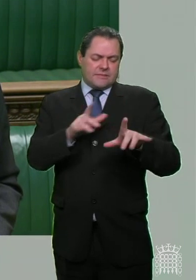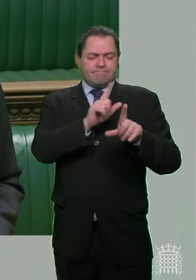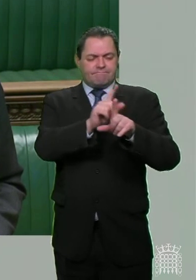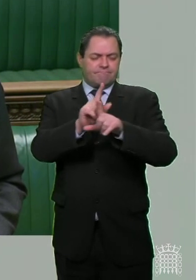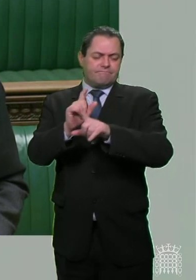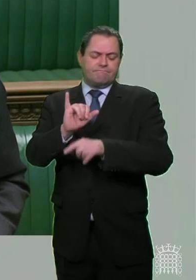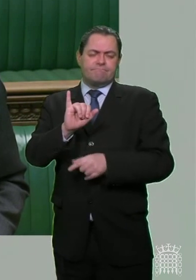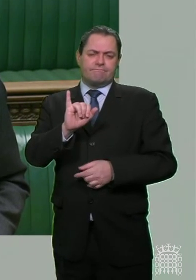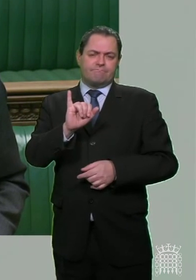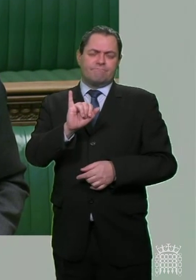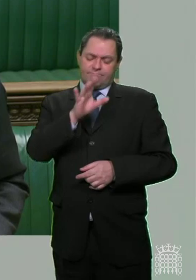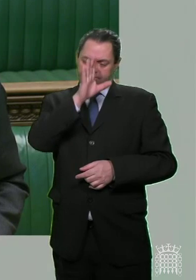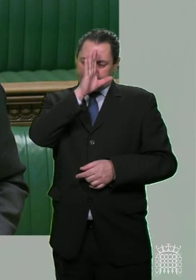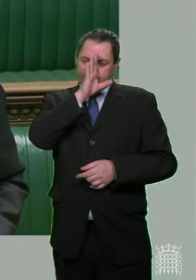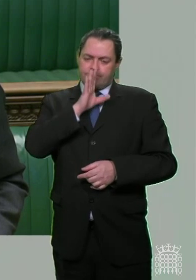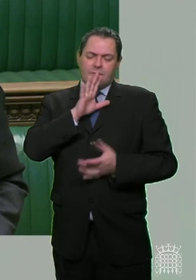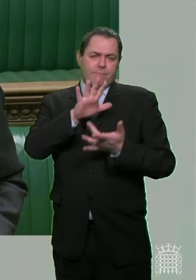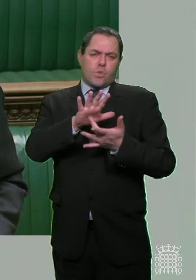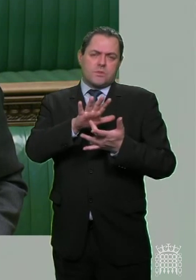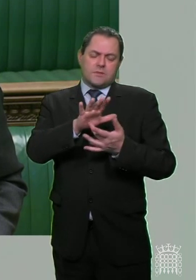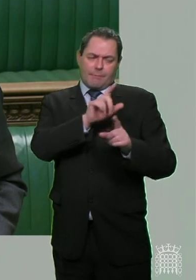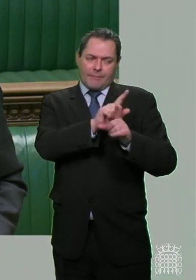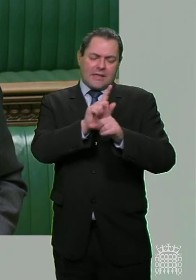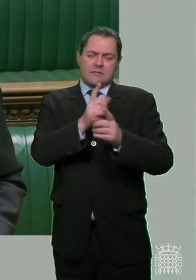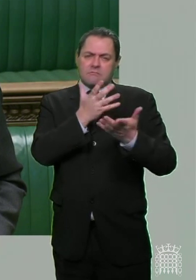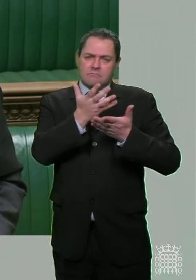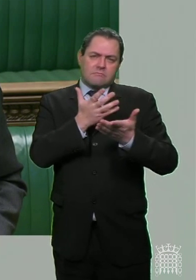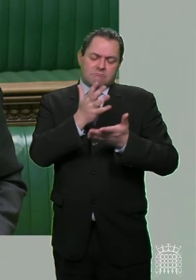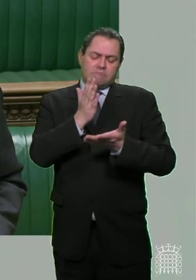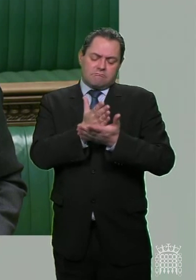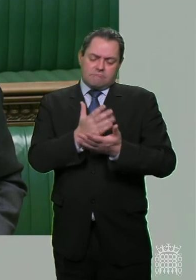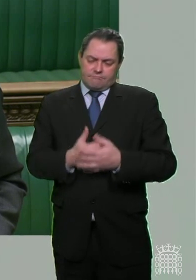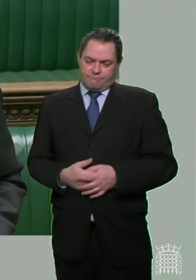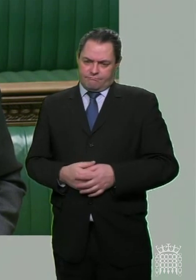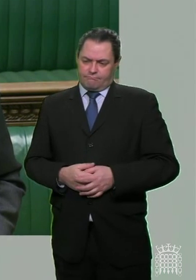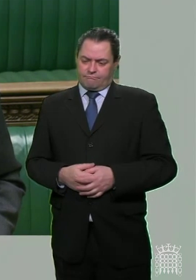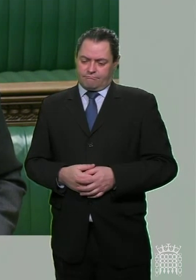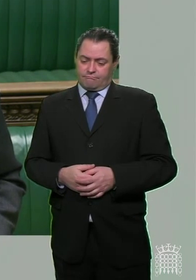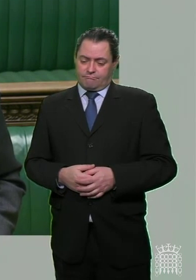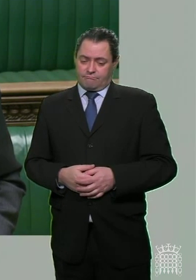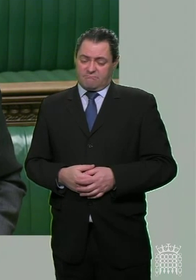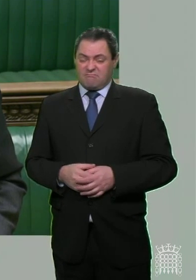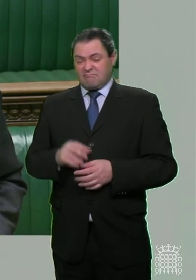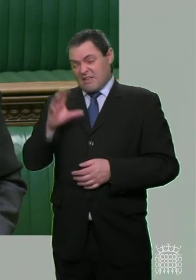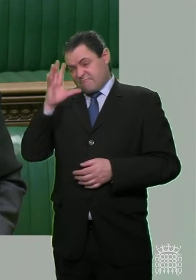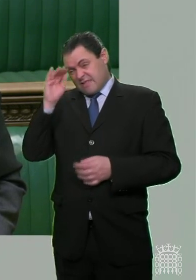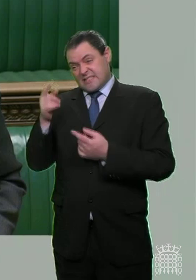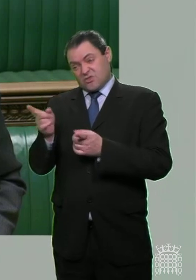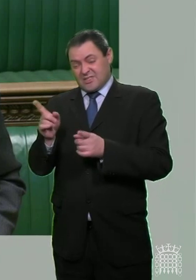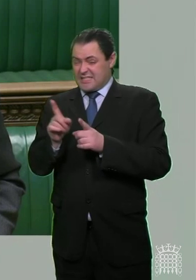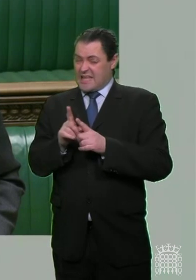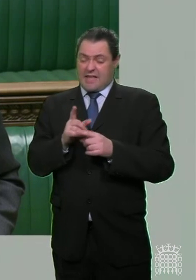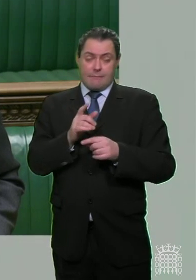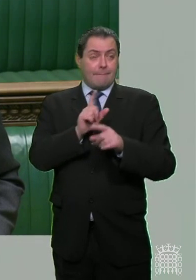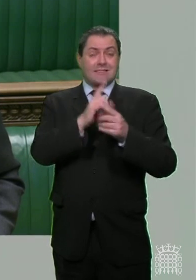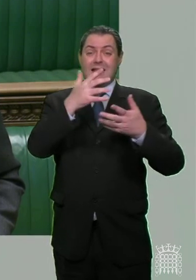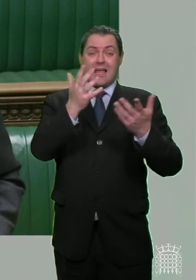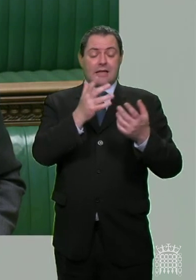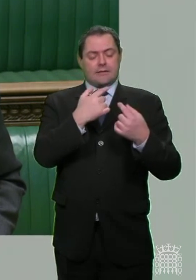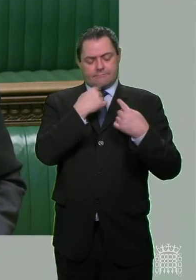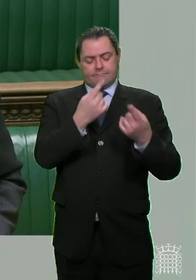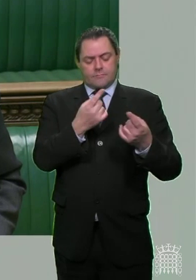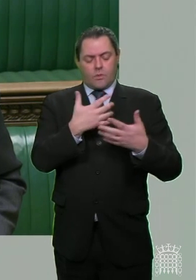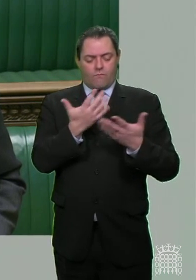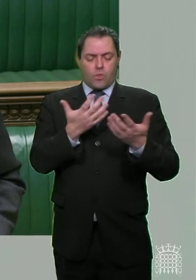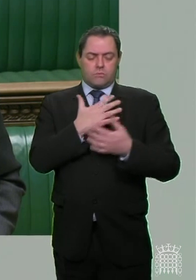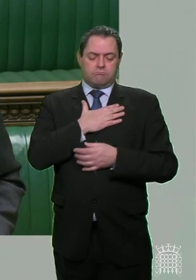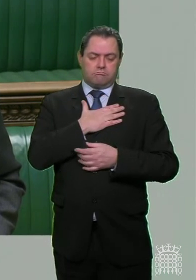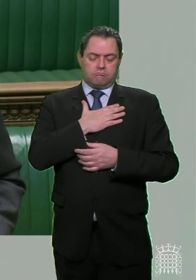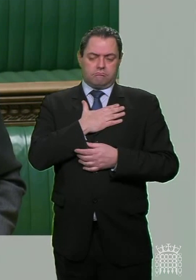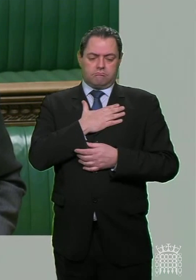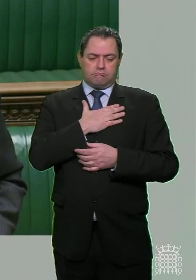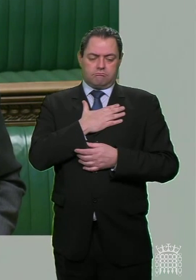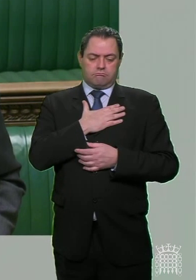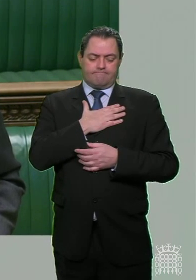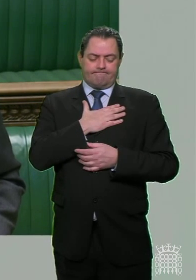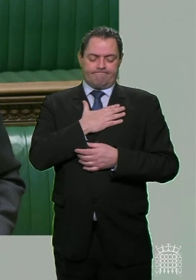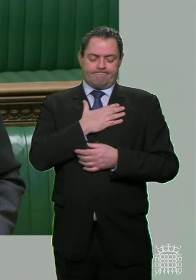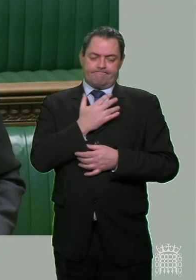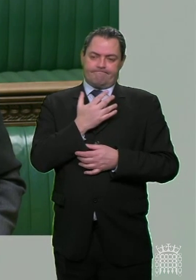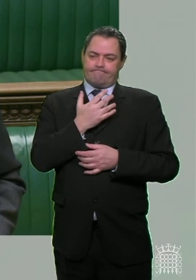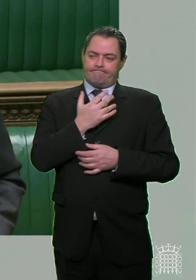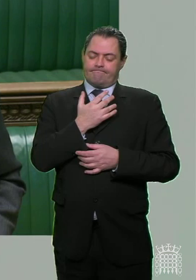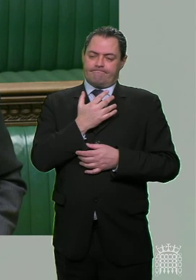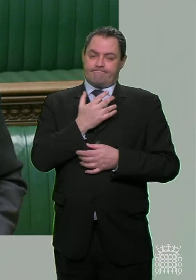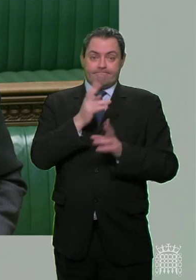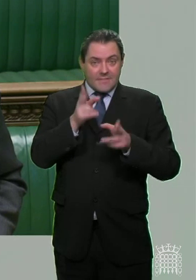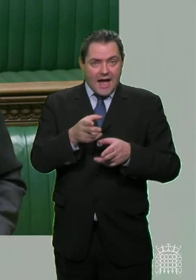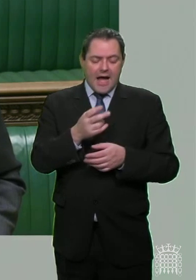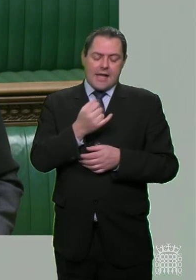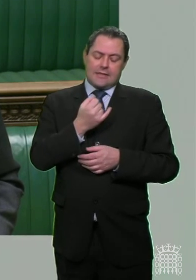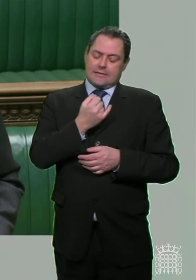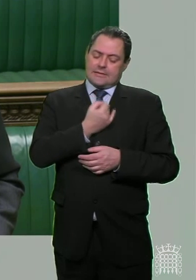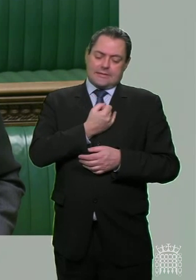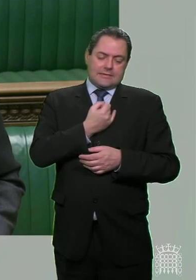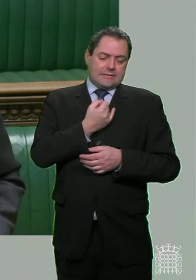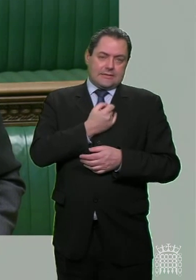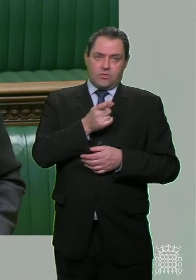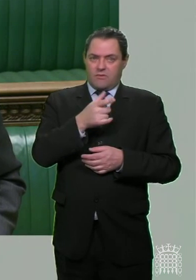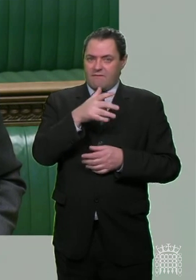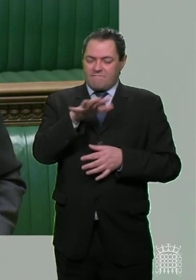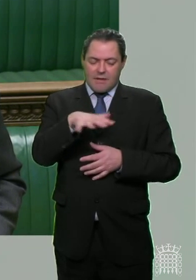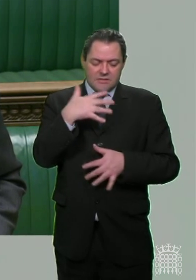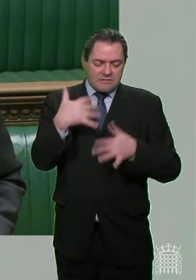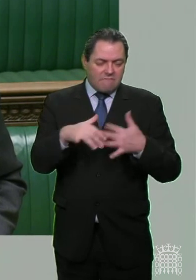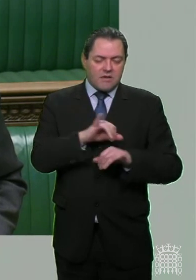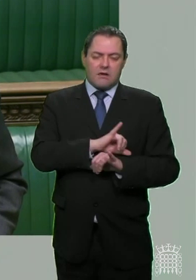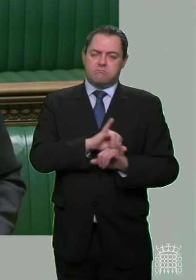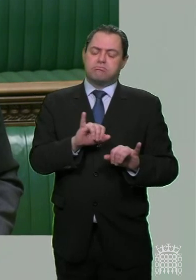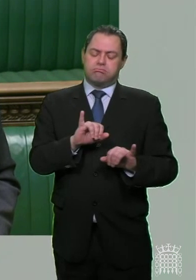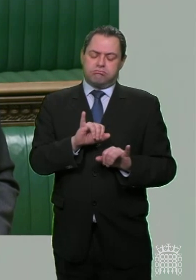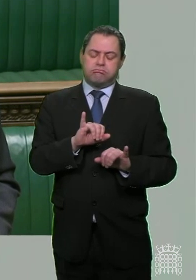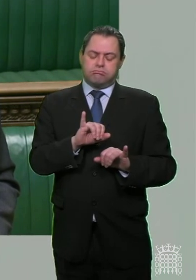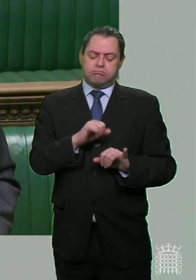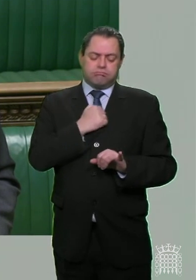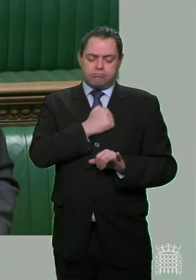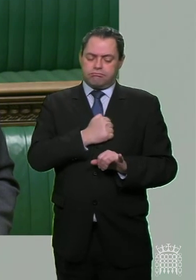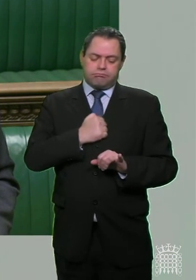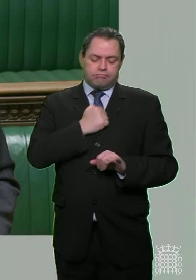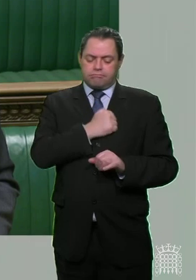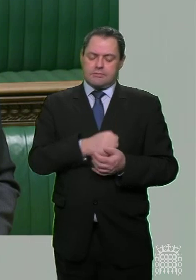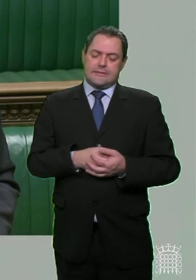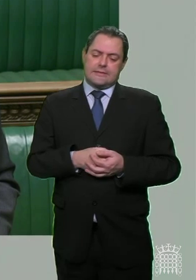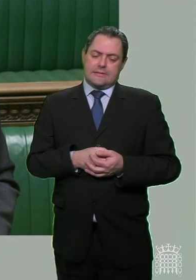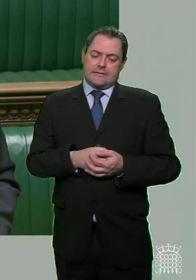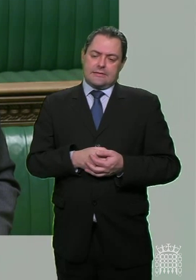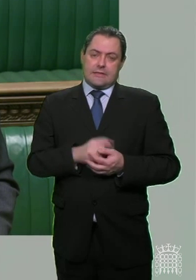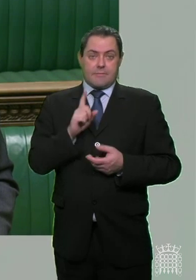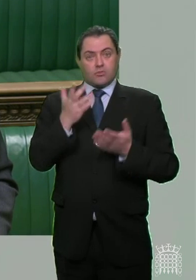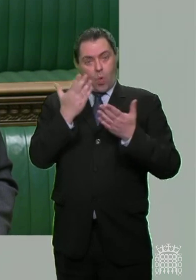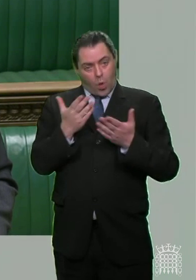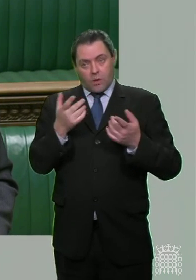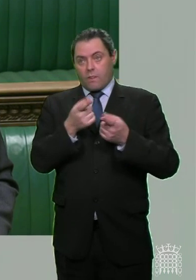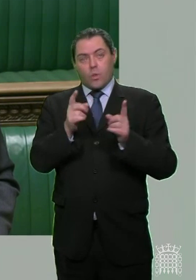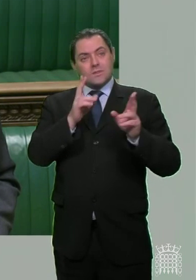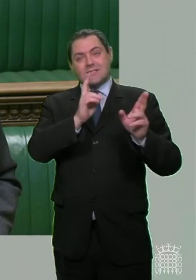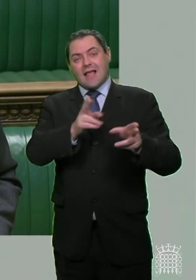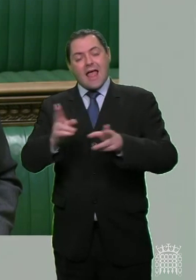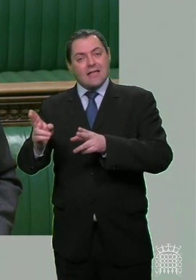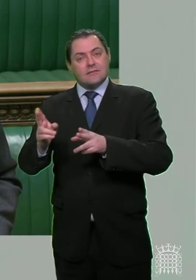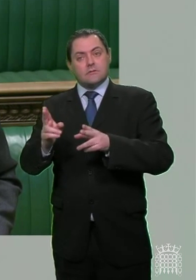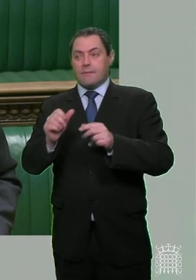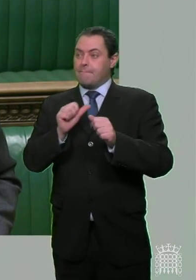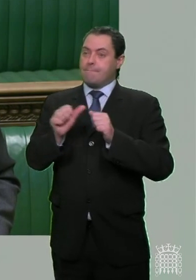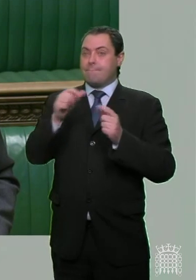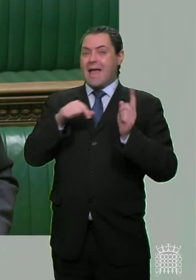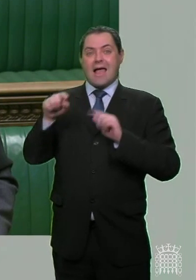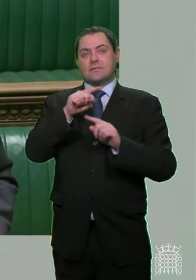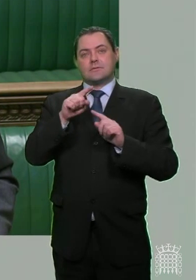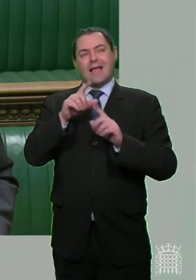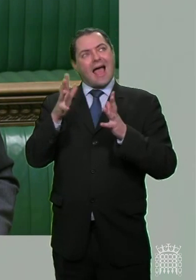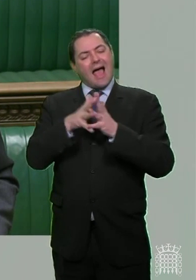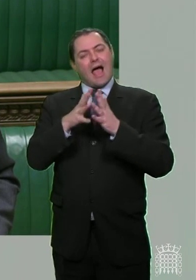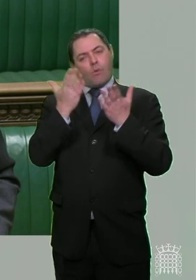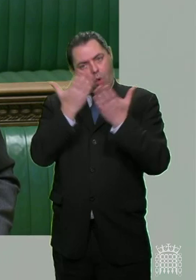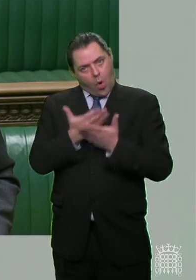It is important that we do that. The message that I would give those families is the same that I have given everybody I have met: I of course deeply personally regret the loss of life and the suffering of their families, but I think the best thing that we can do to honour the memory of those who have died and to honour those who